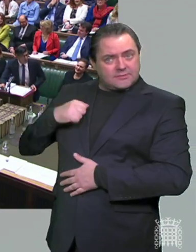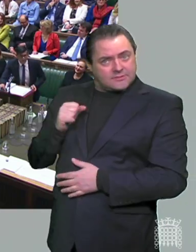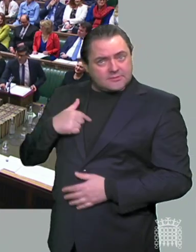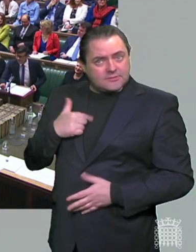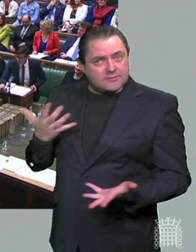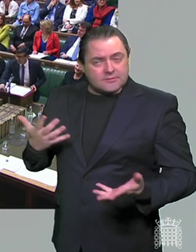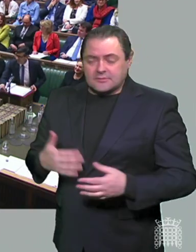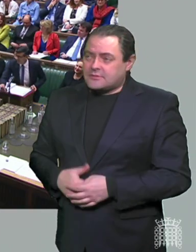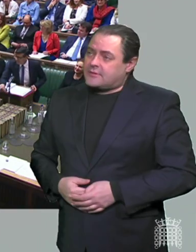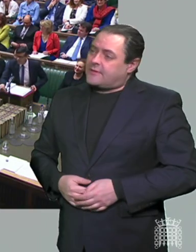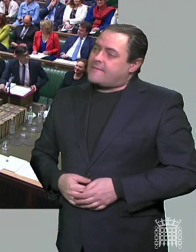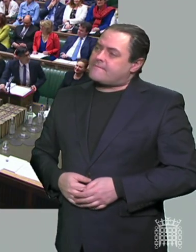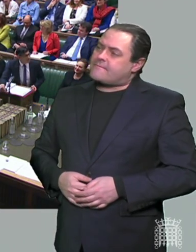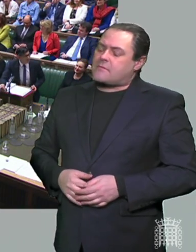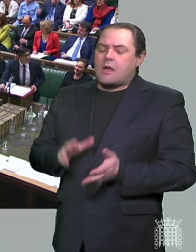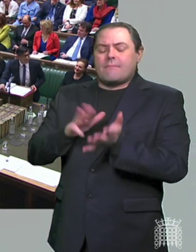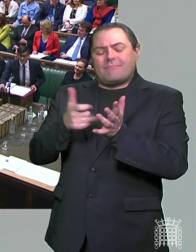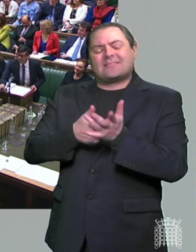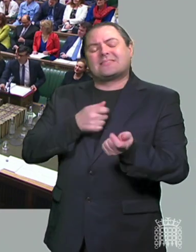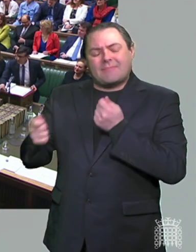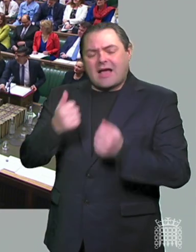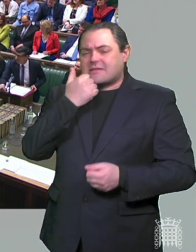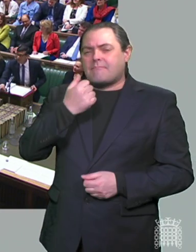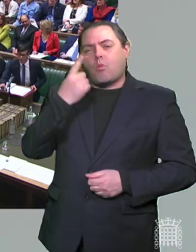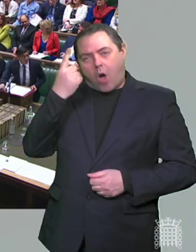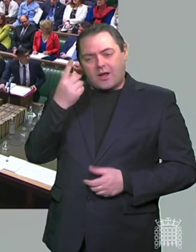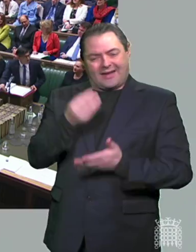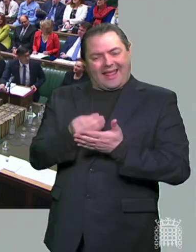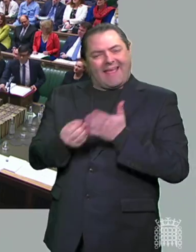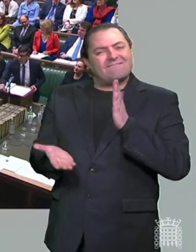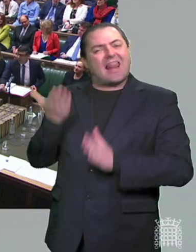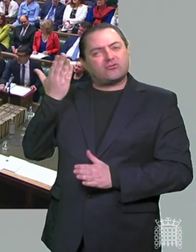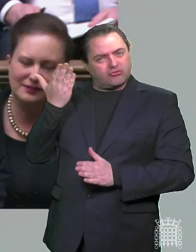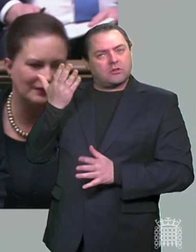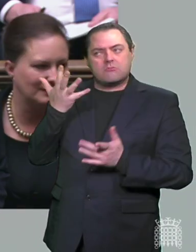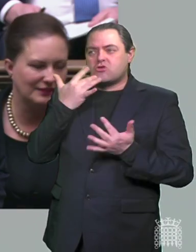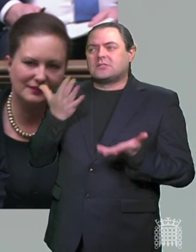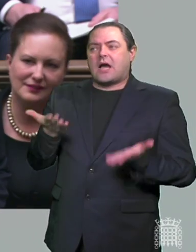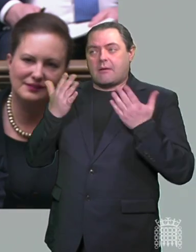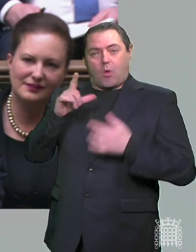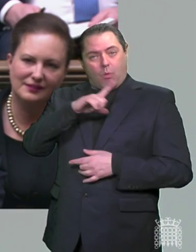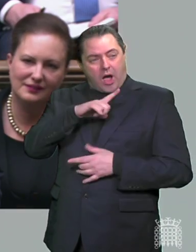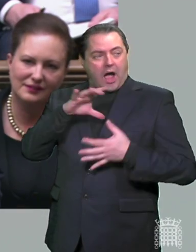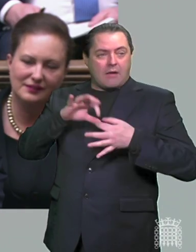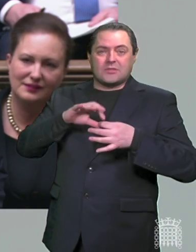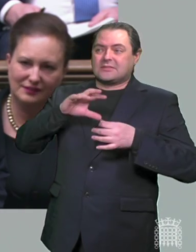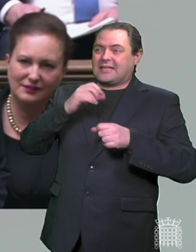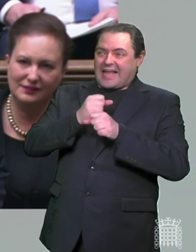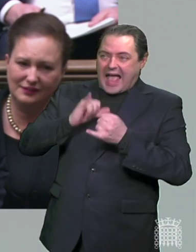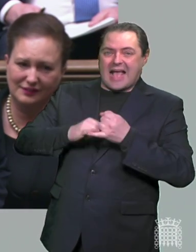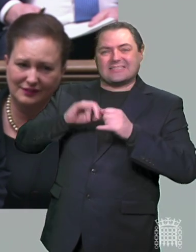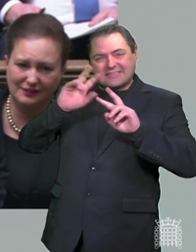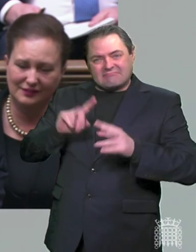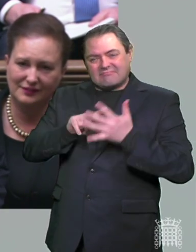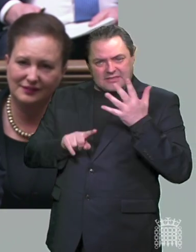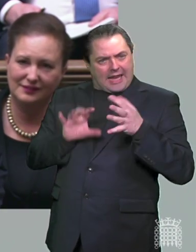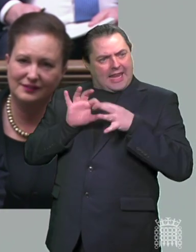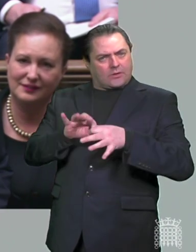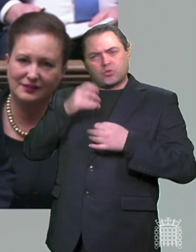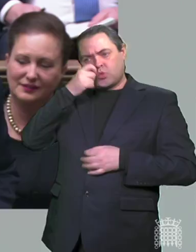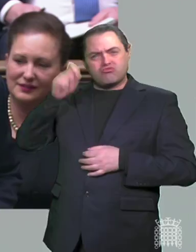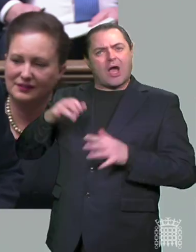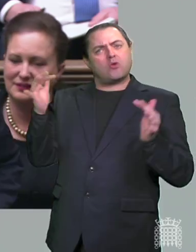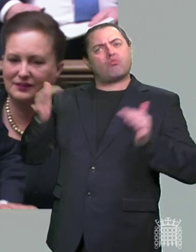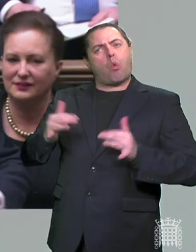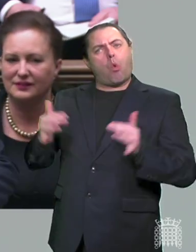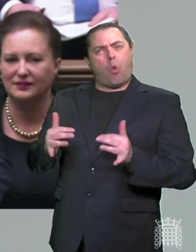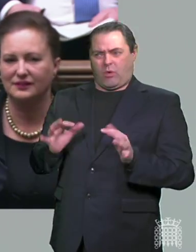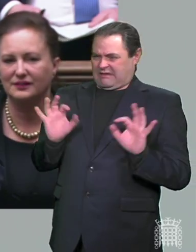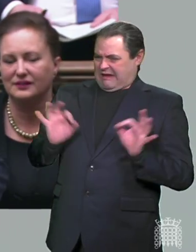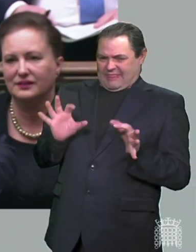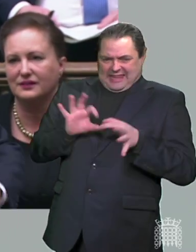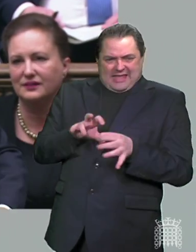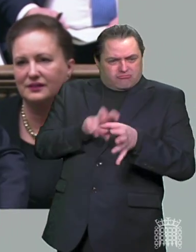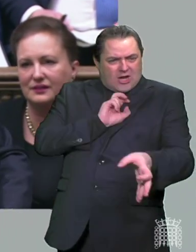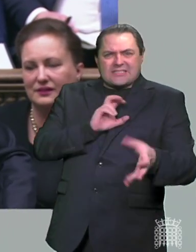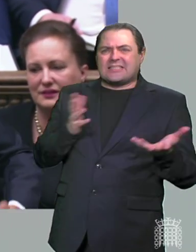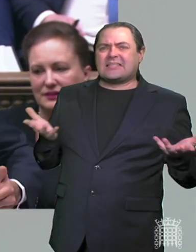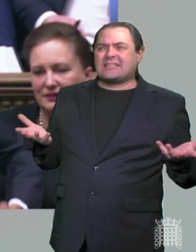The No. 1 factor that is impacting people’s living standards is inflation caused by high energy prices as a result of a war in Ukraine; it has nothing to do with Brexit.